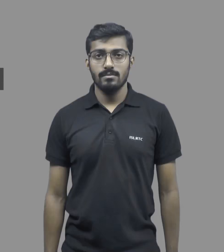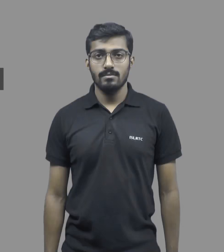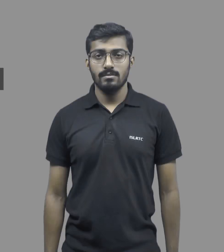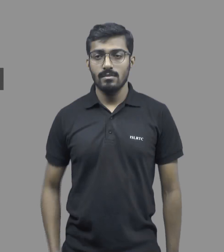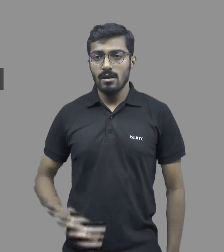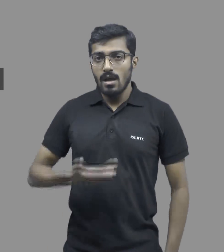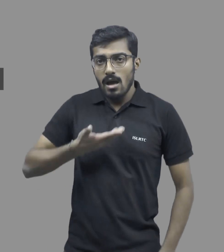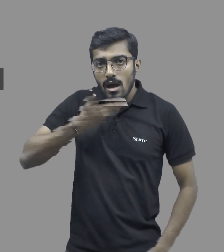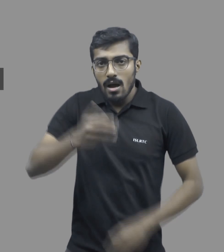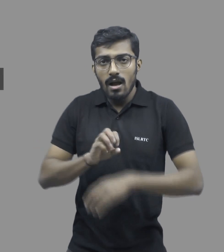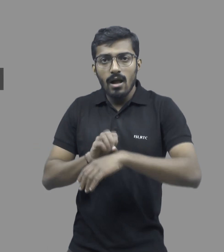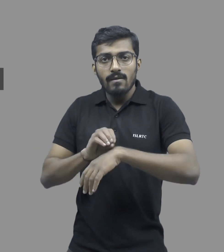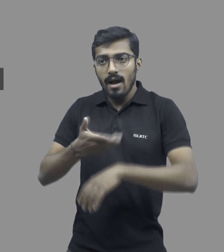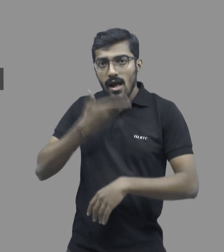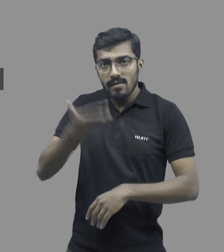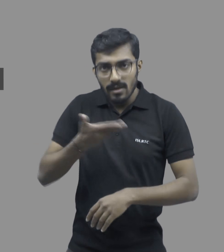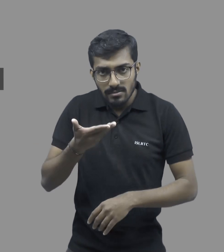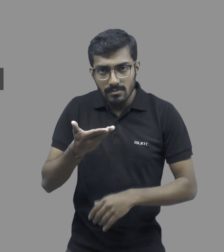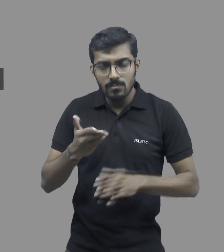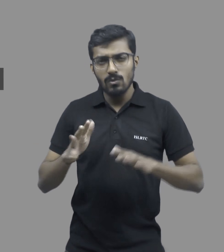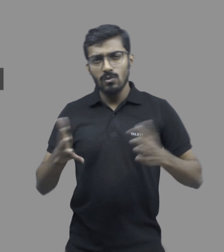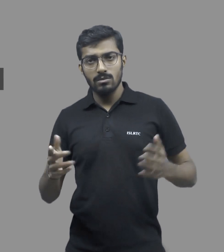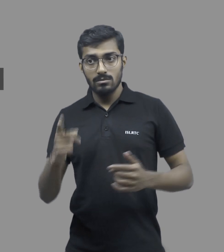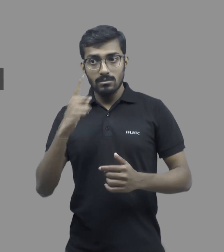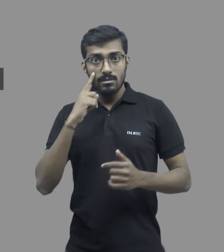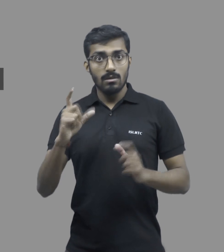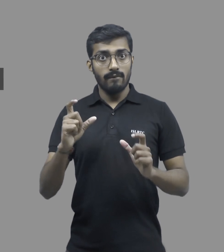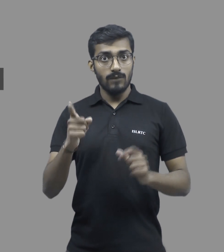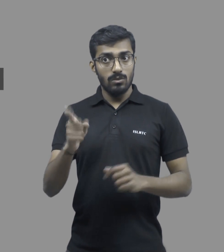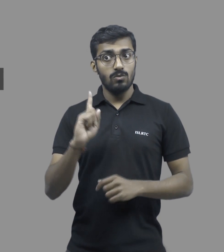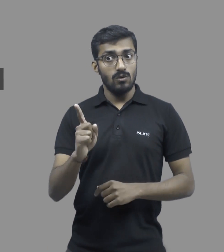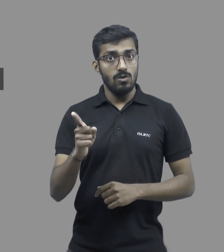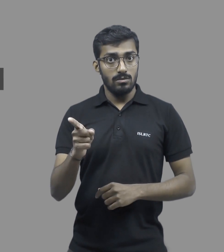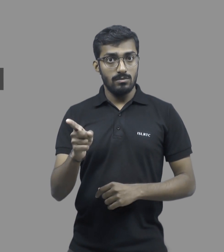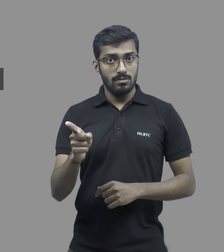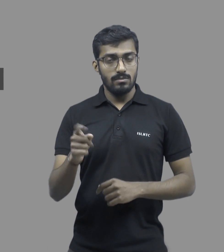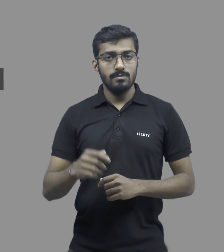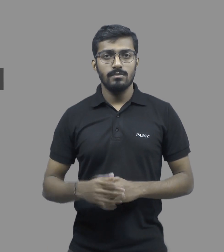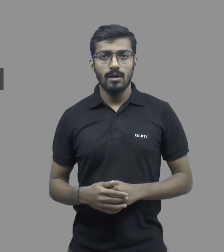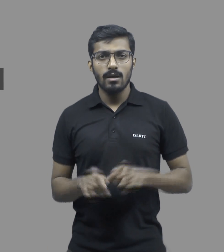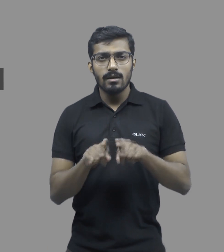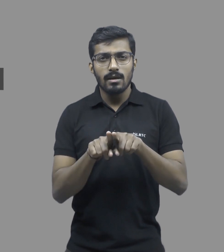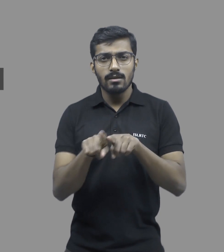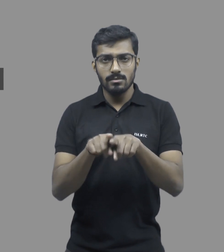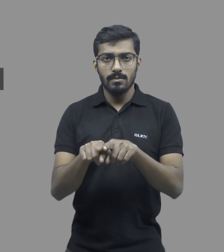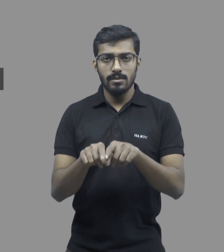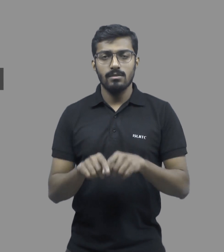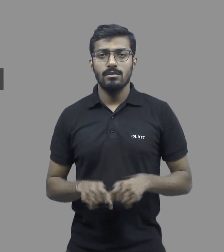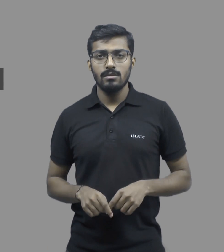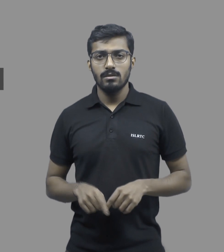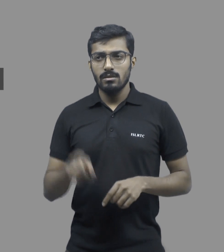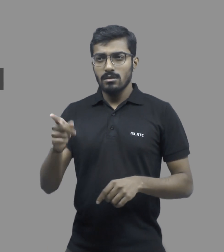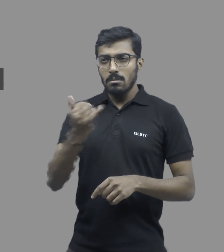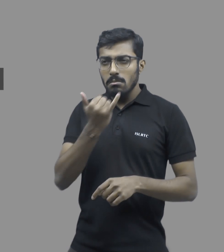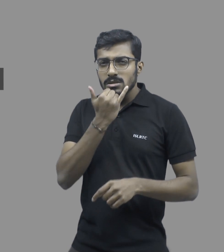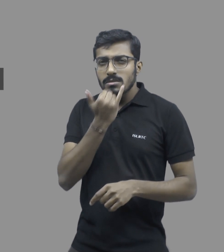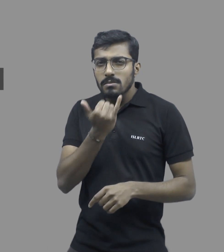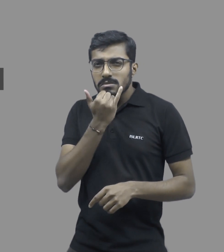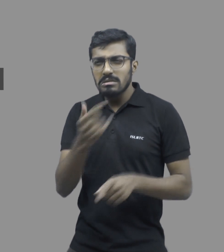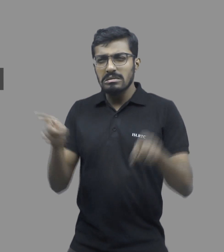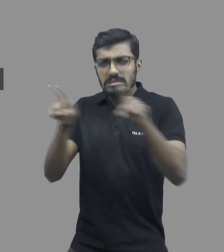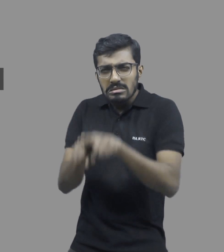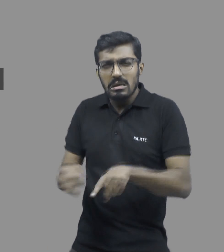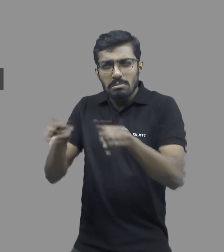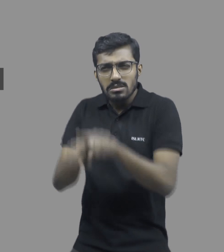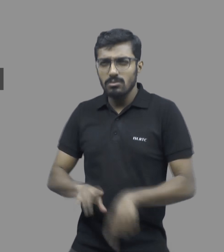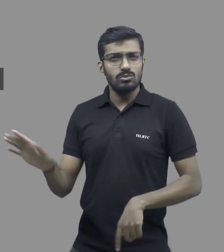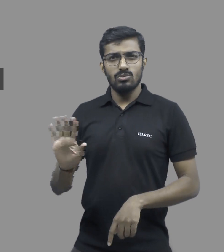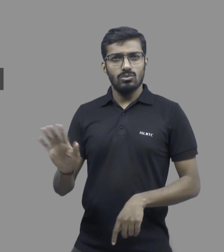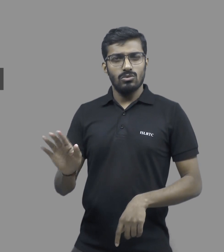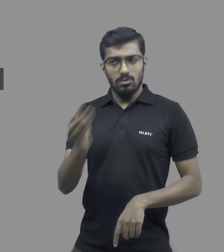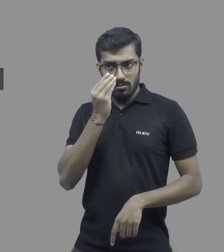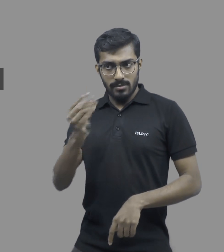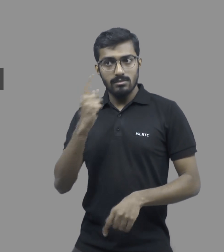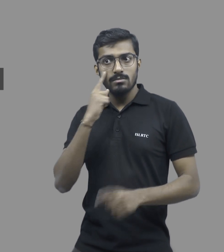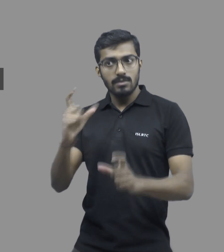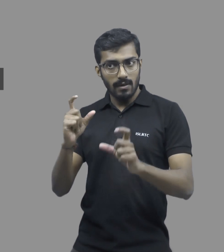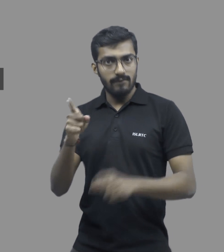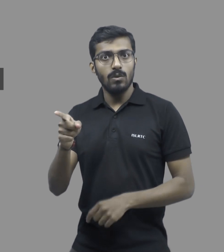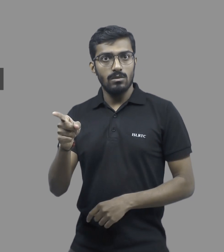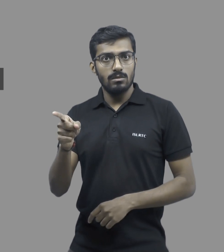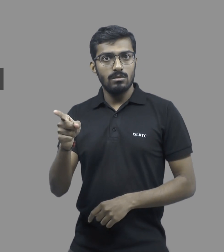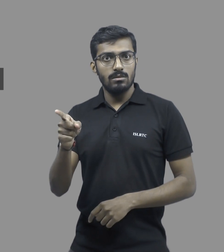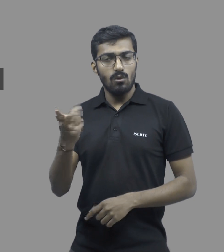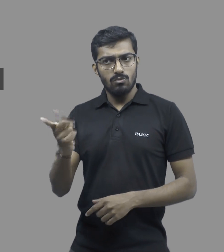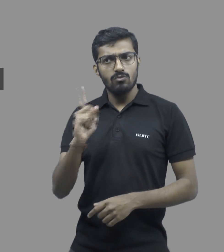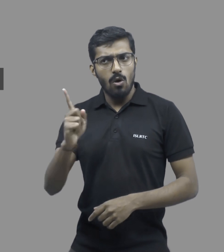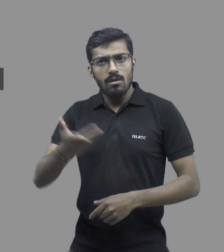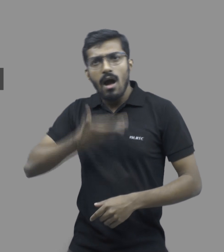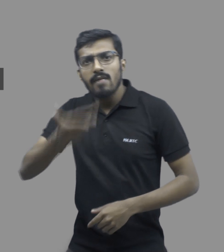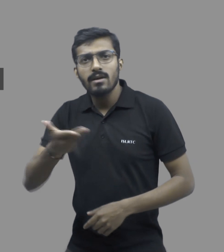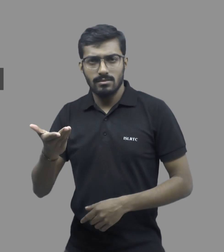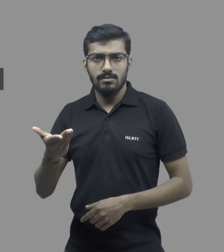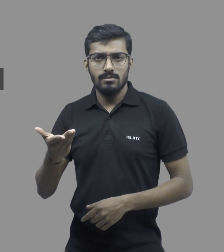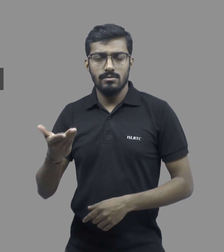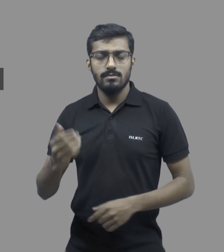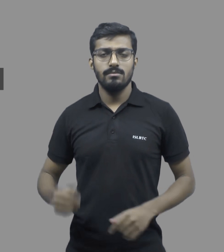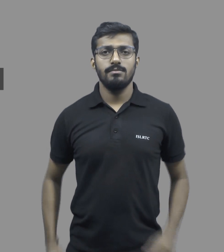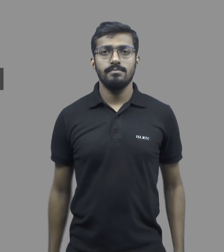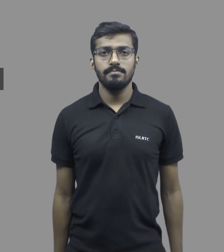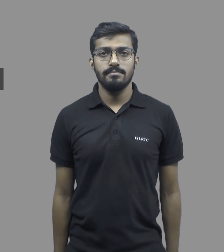Admonish